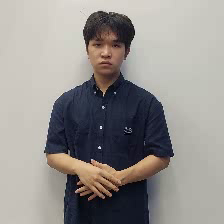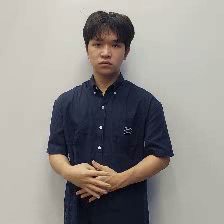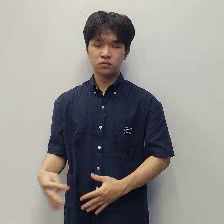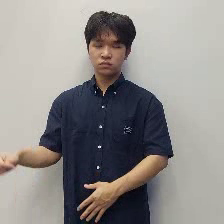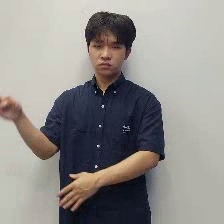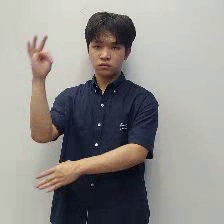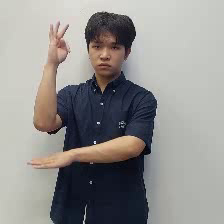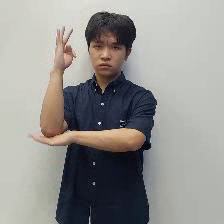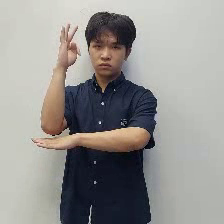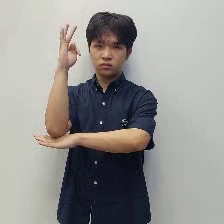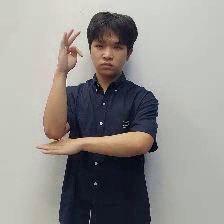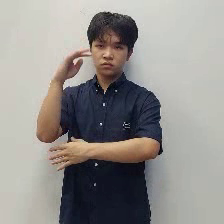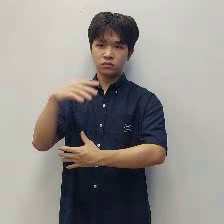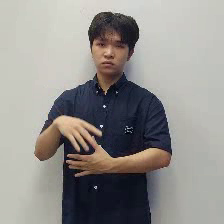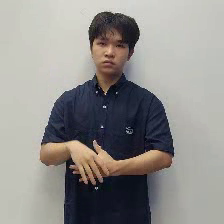Trưa